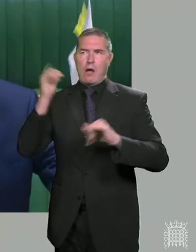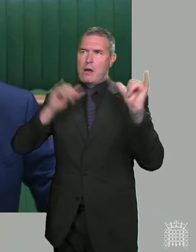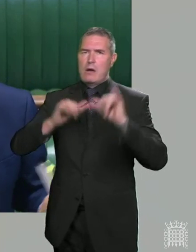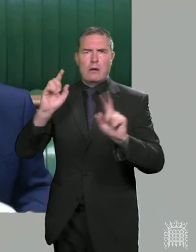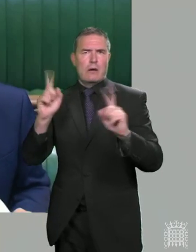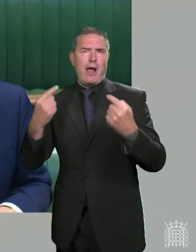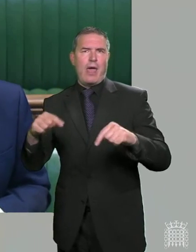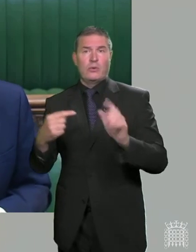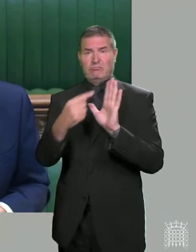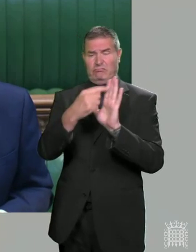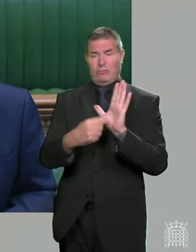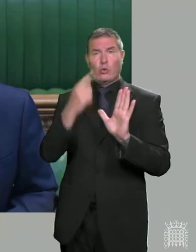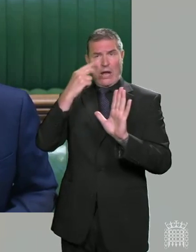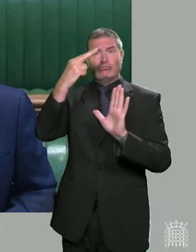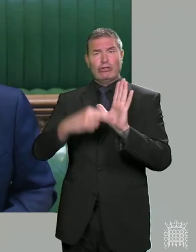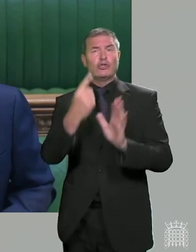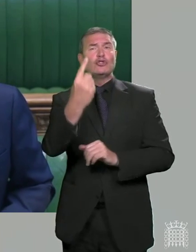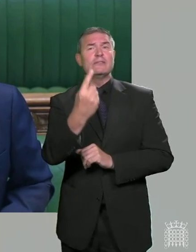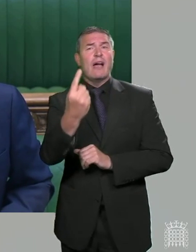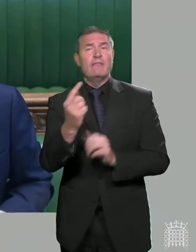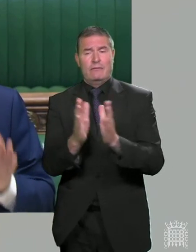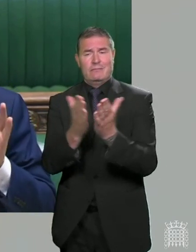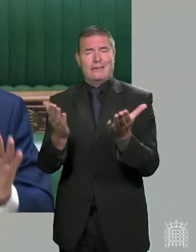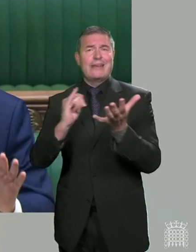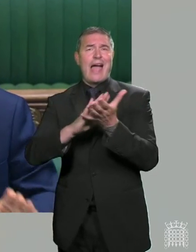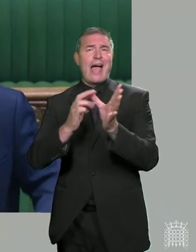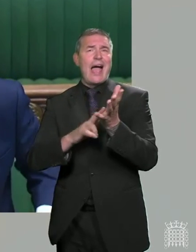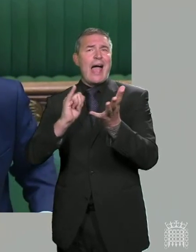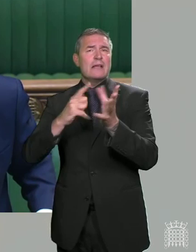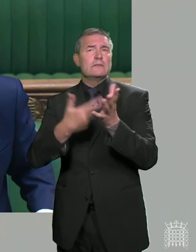They are all marked up in the transcript; they are all there in Hansard, Prime Minister.